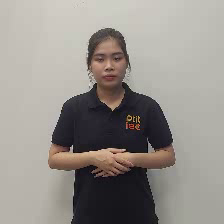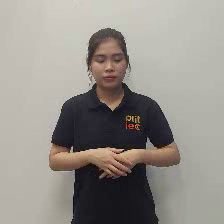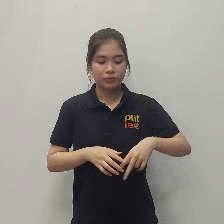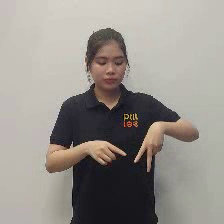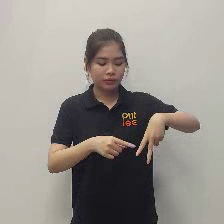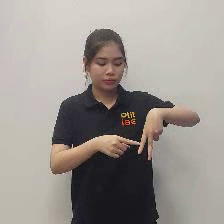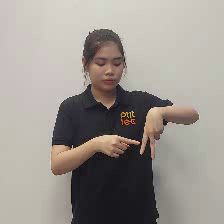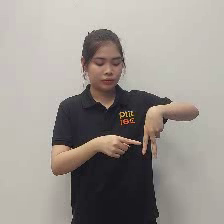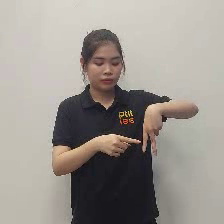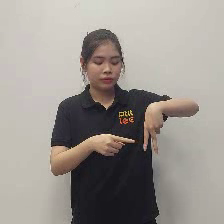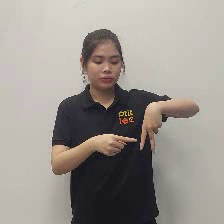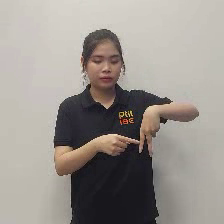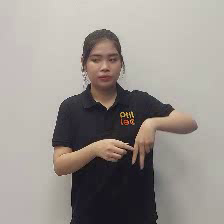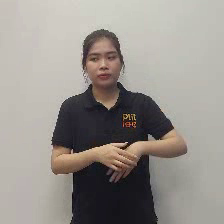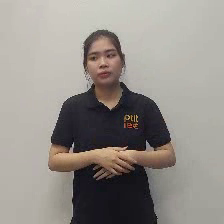Chân